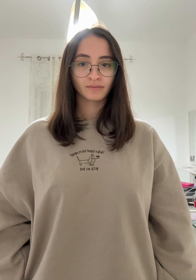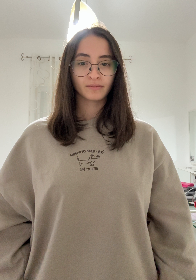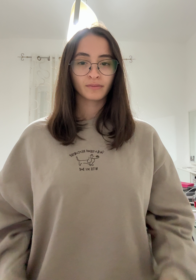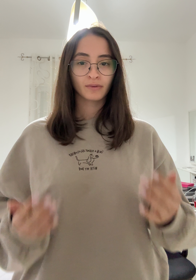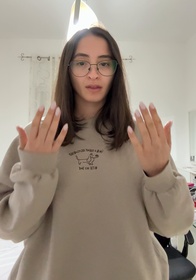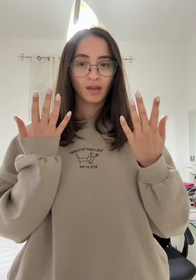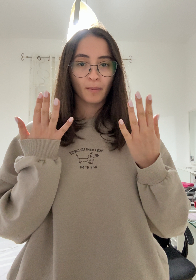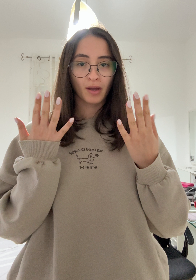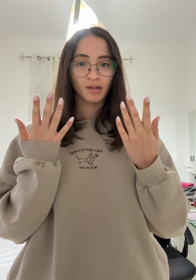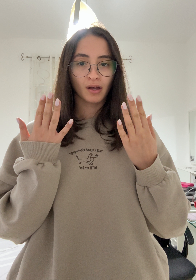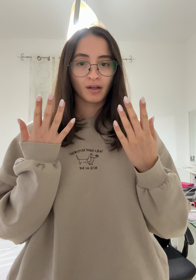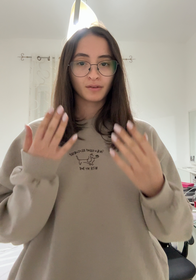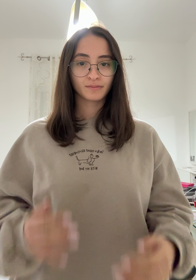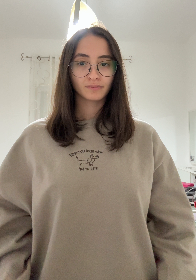מתי